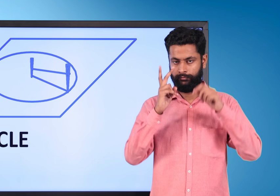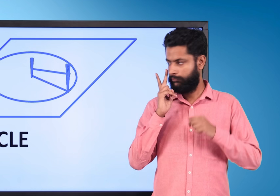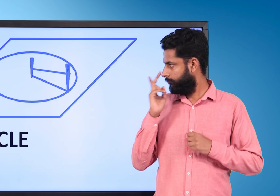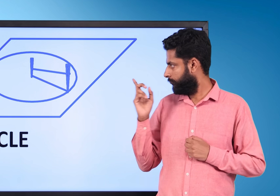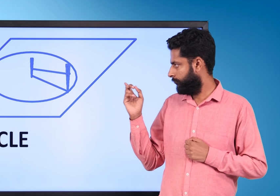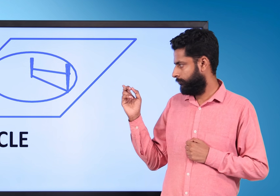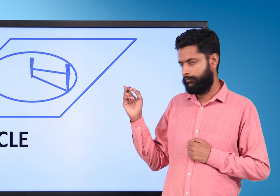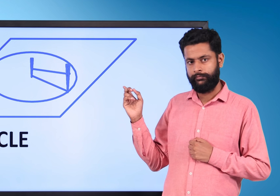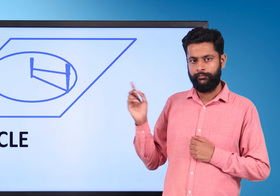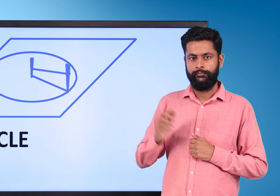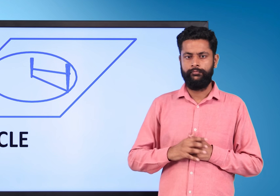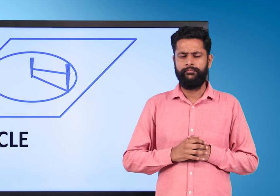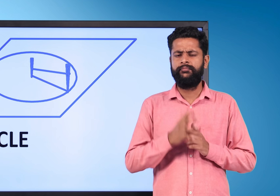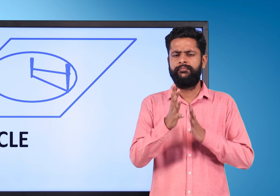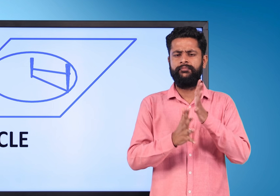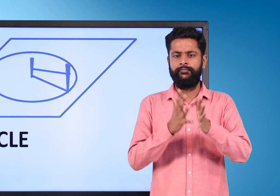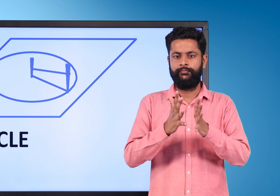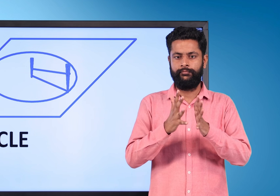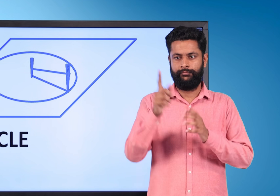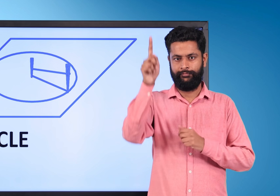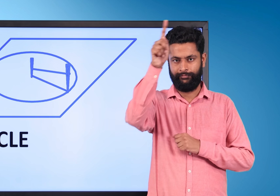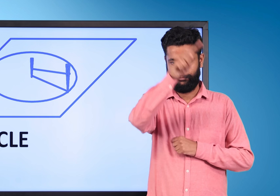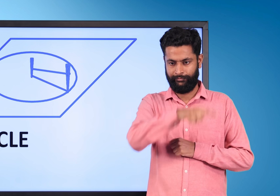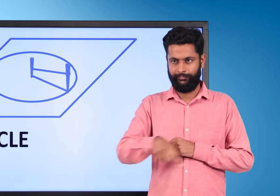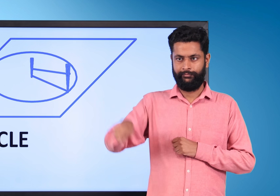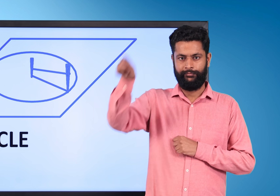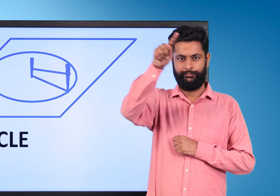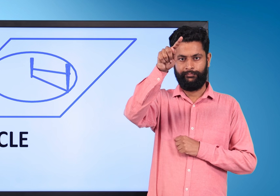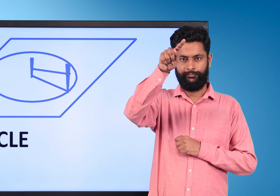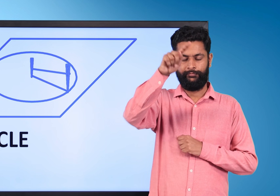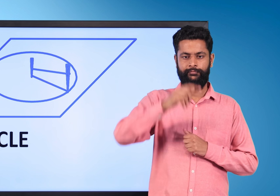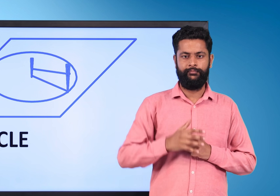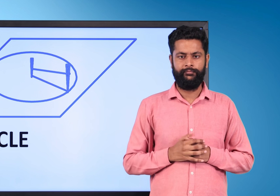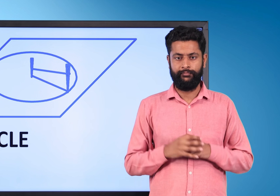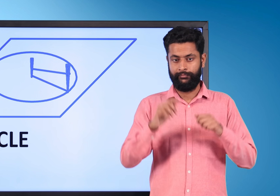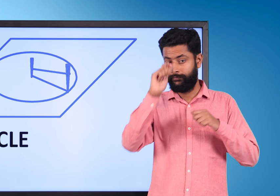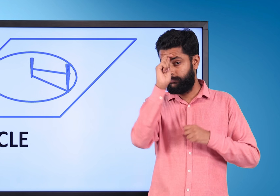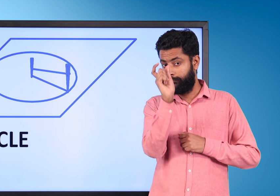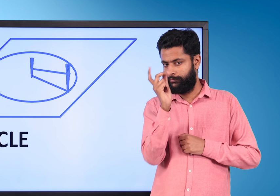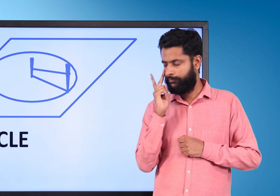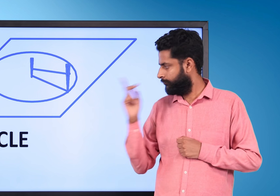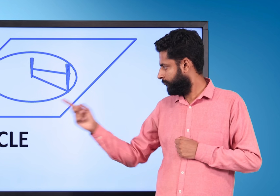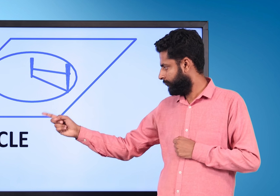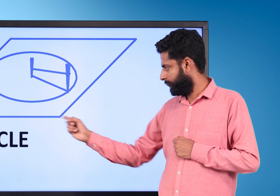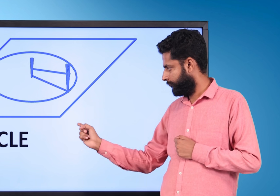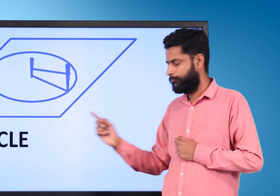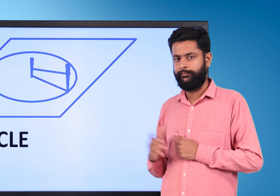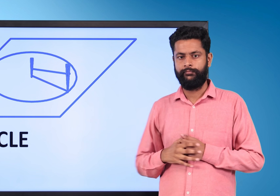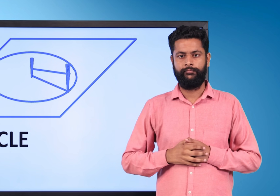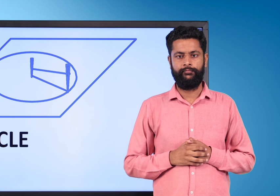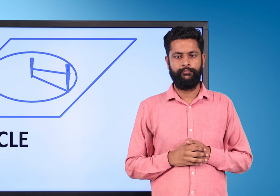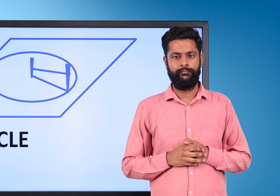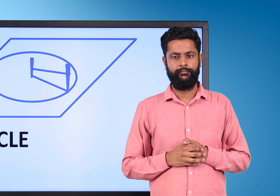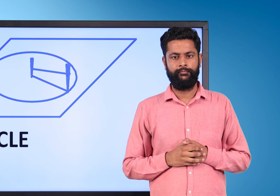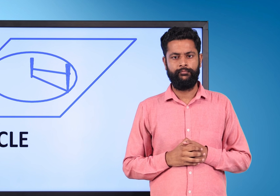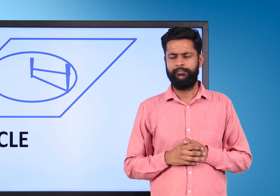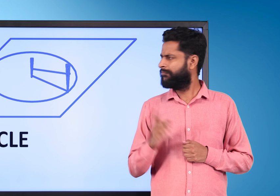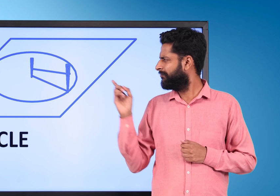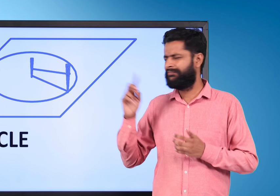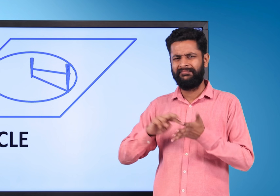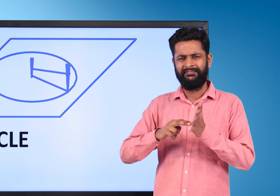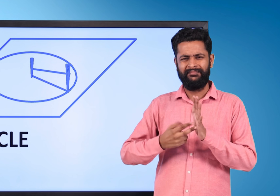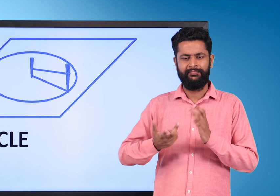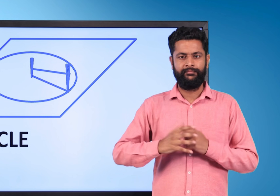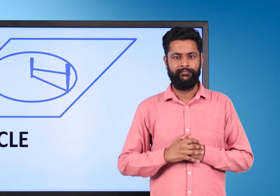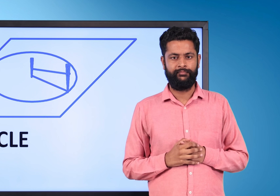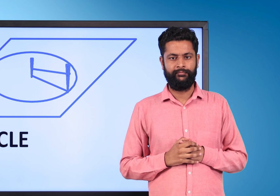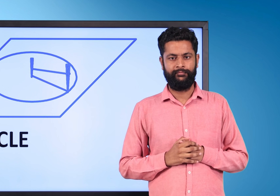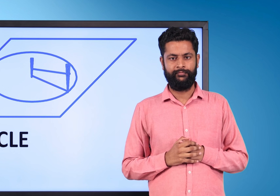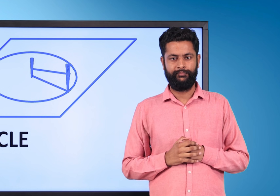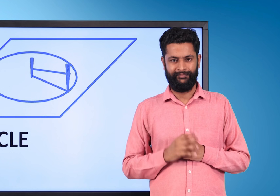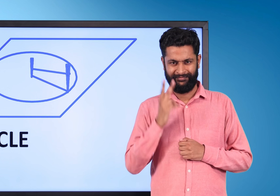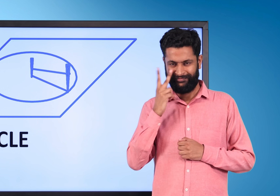This sign means circle. A circle is the path of a point